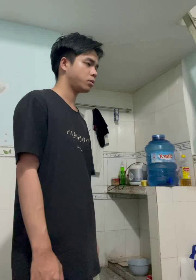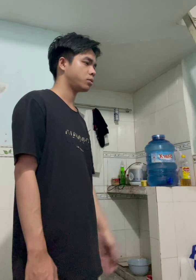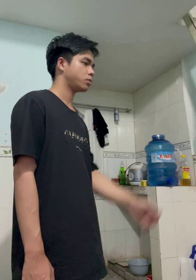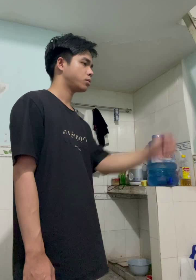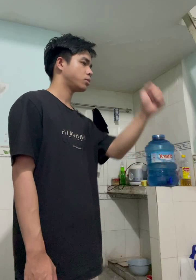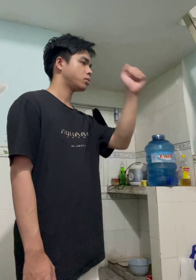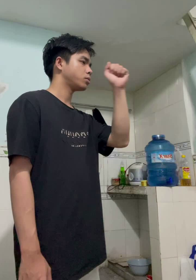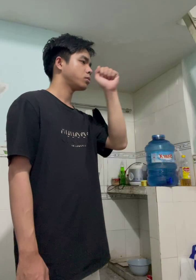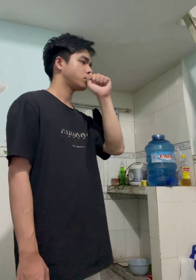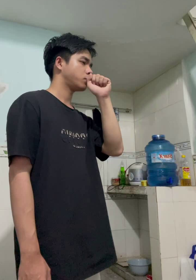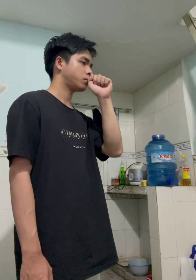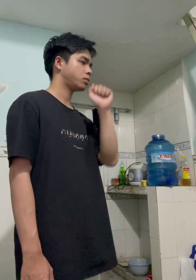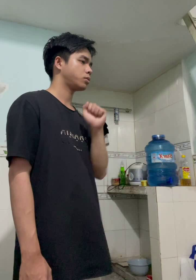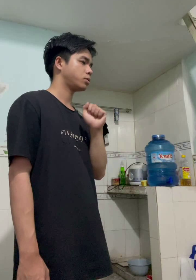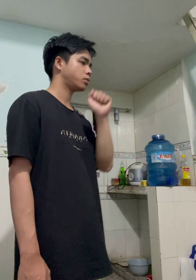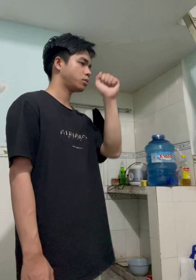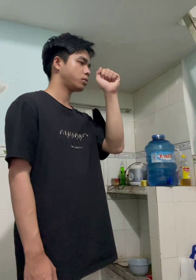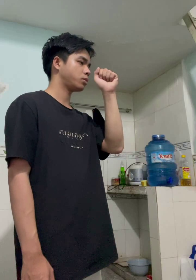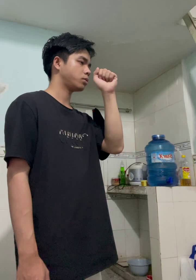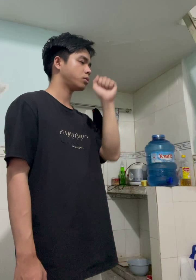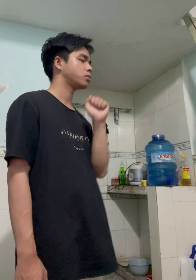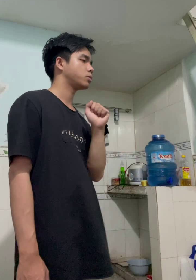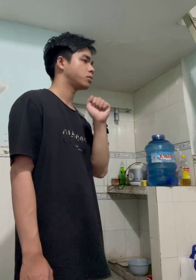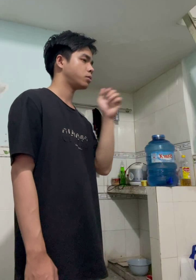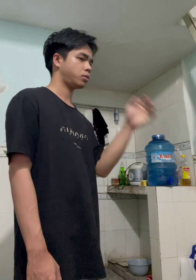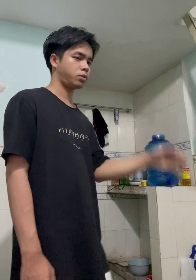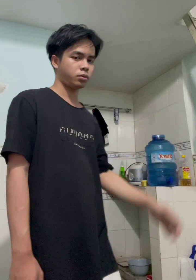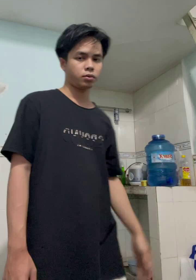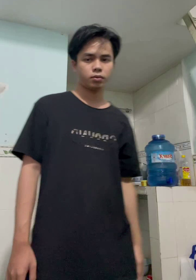dong y